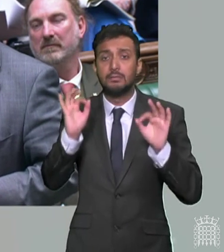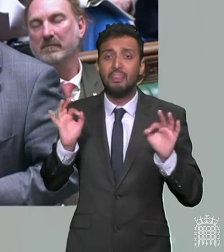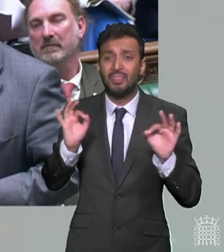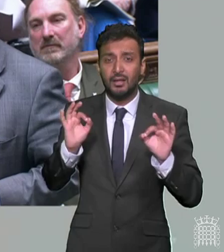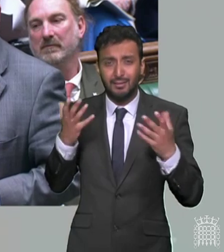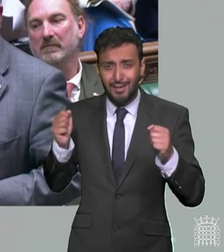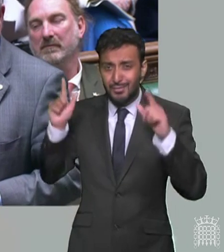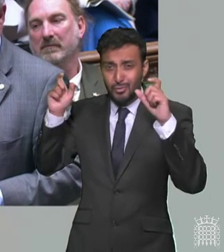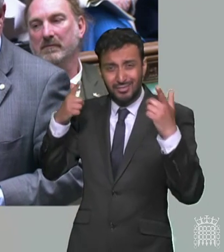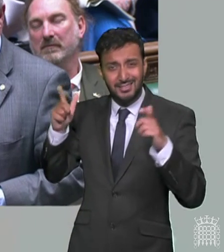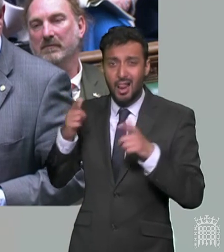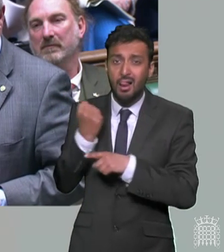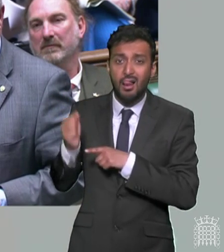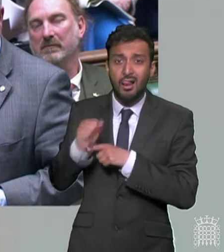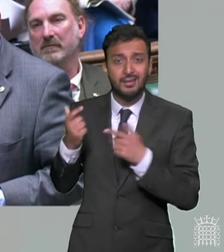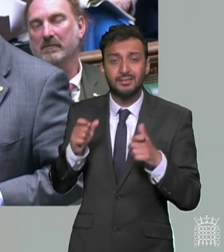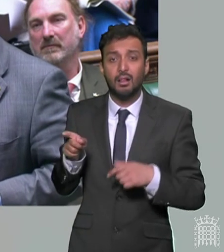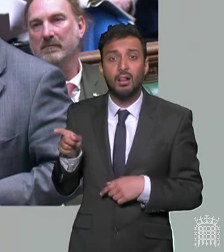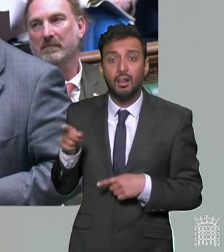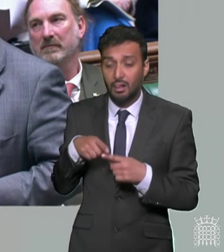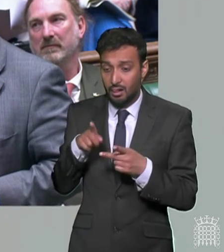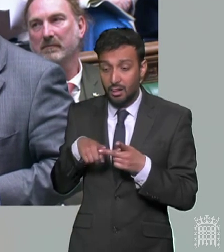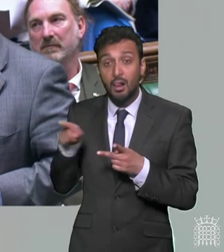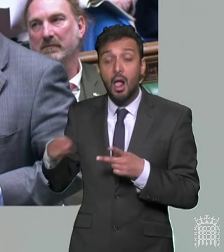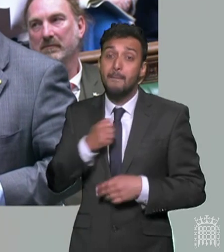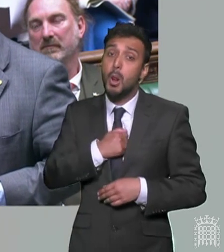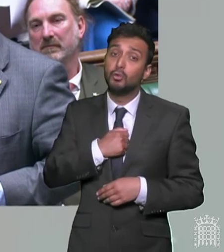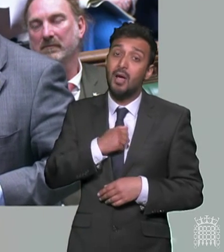He apologised for one simple reason: he got caught.